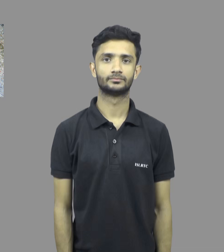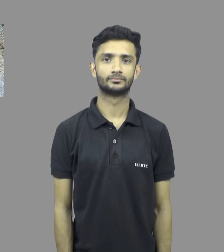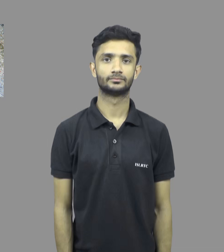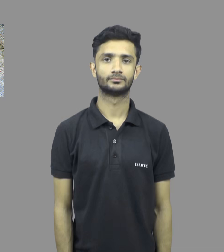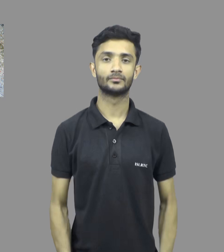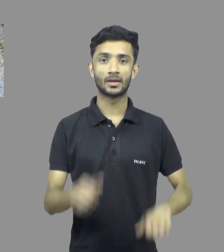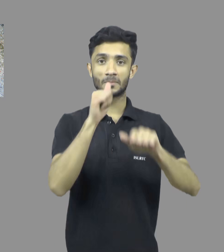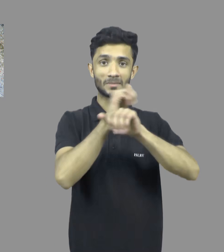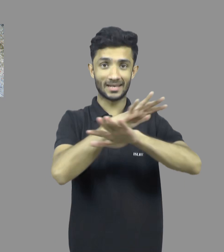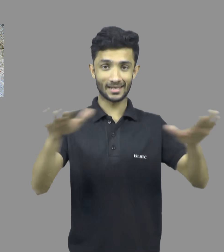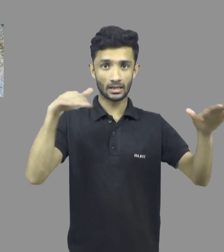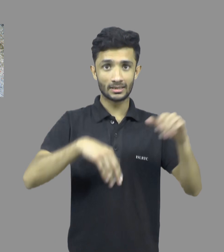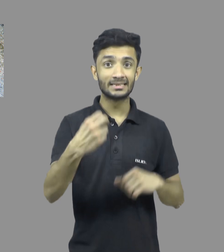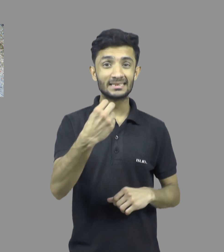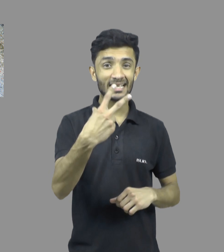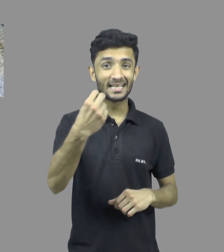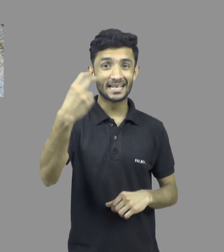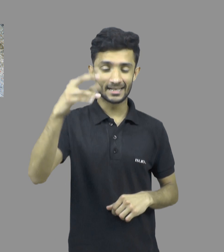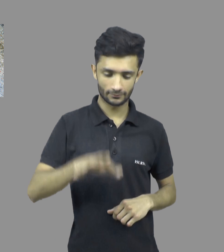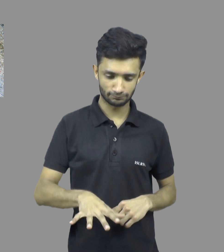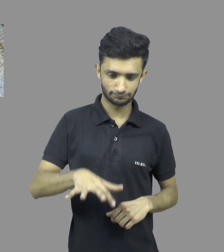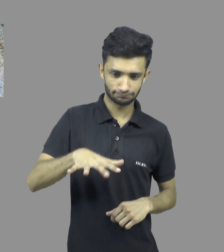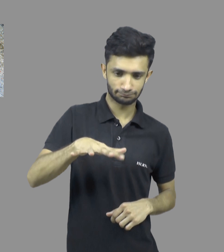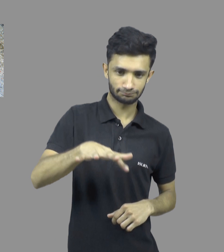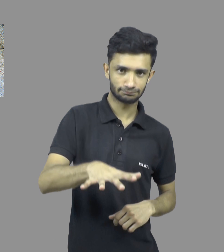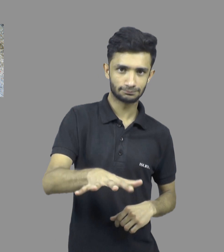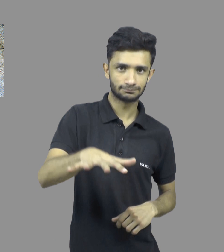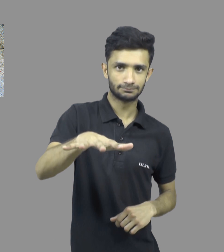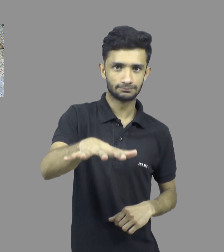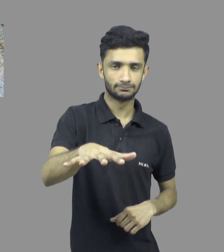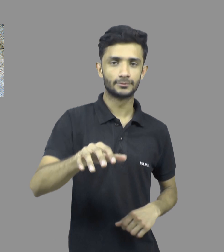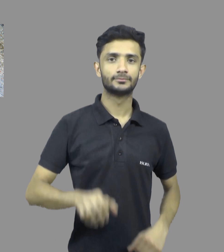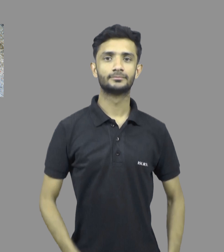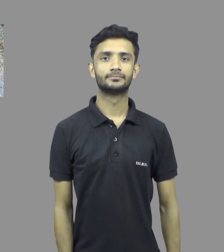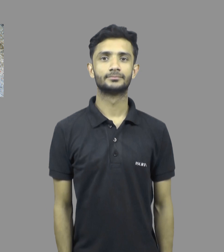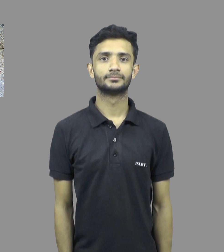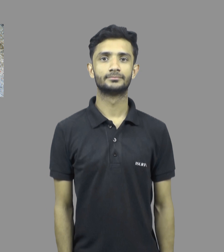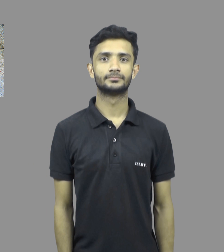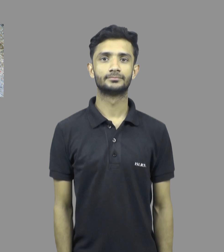Starfish